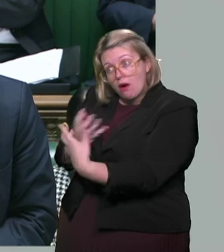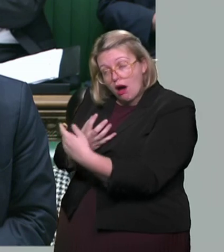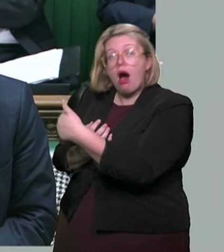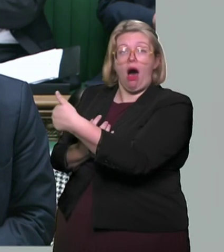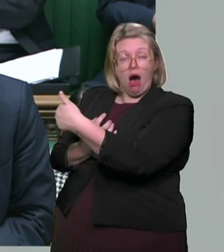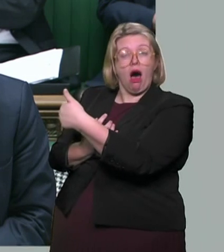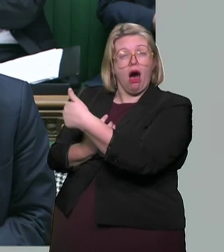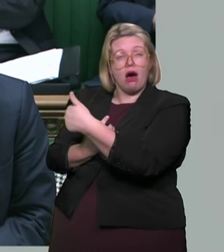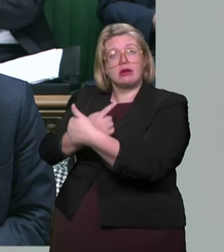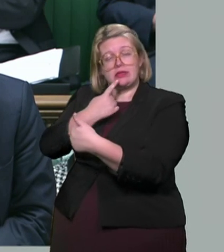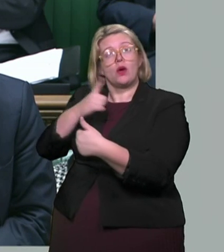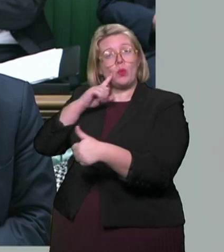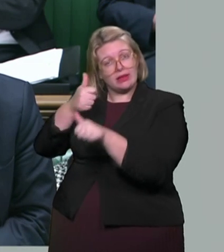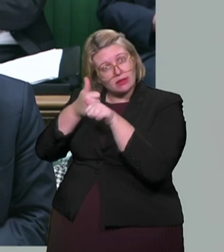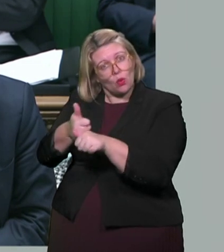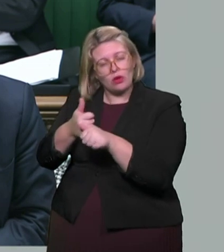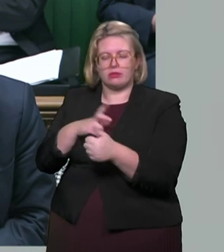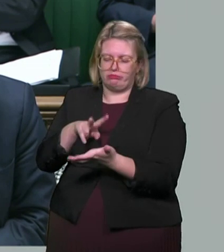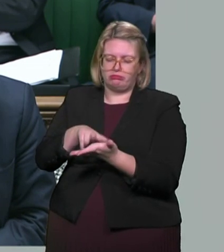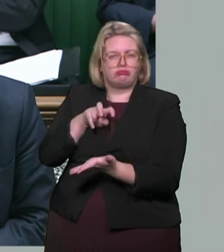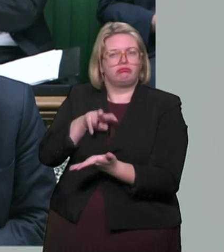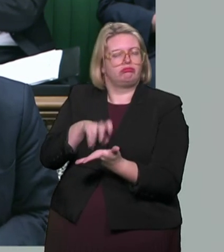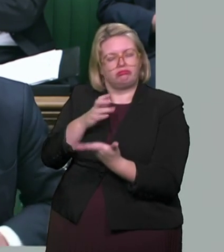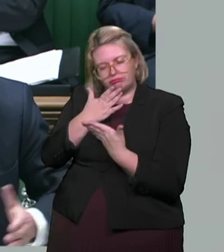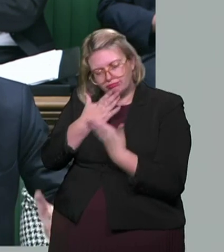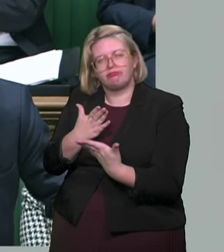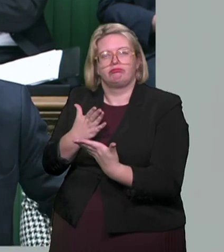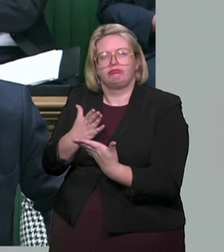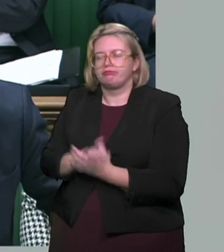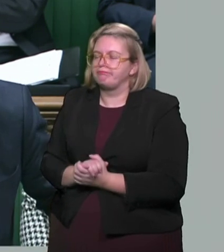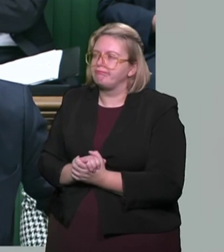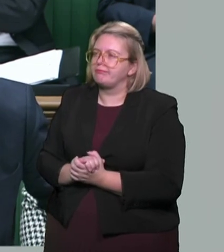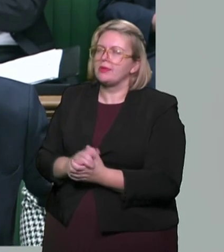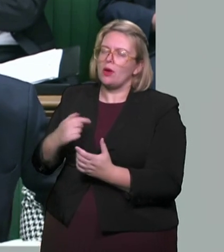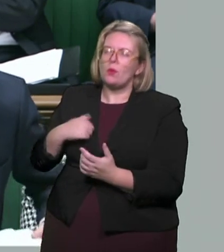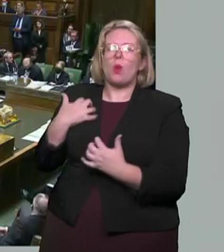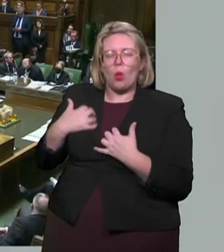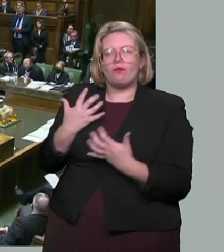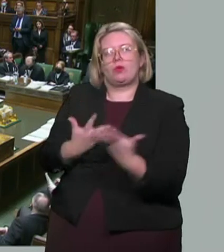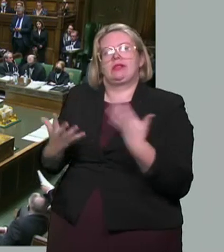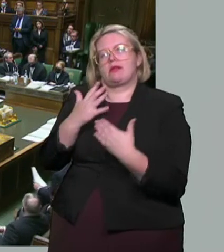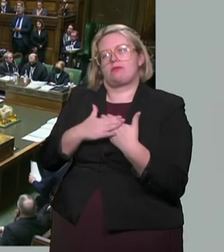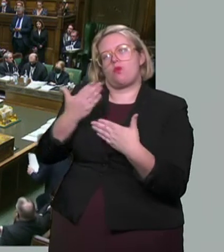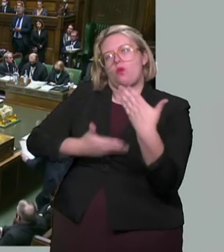I am delighted that he is offering his support and we look forward to that.